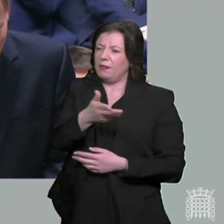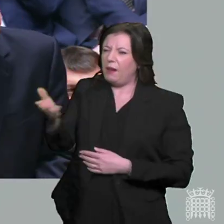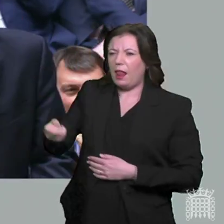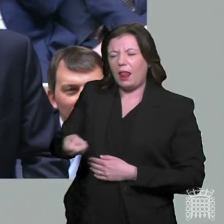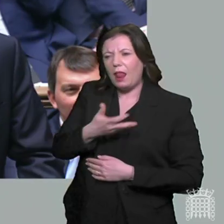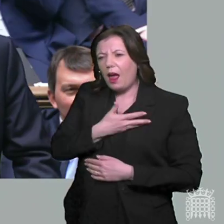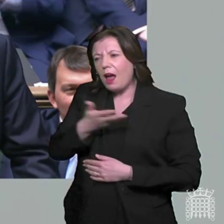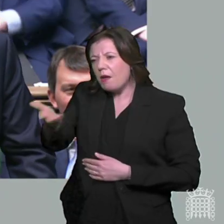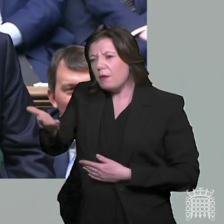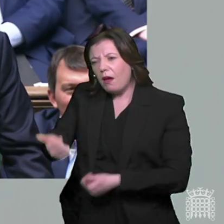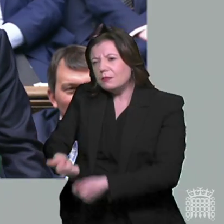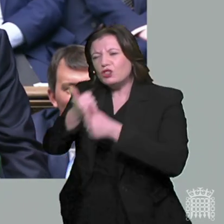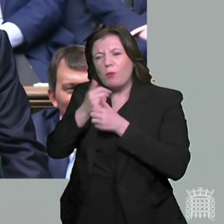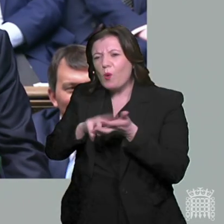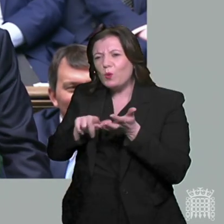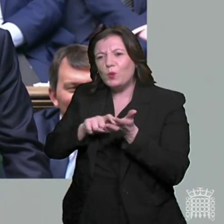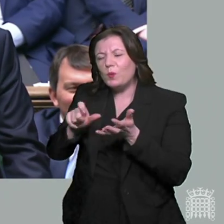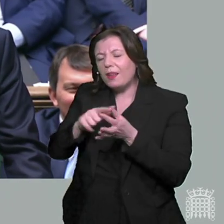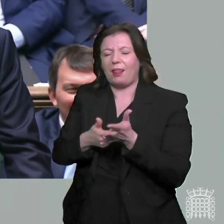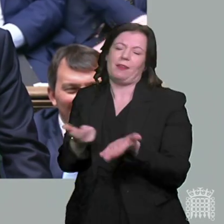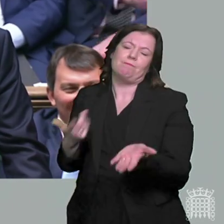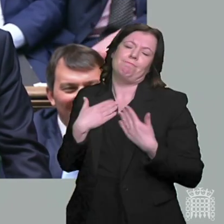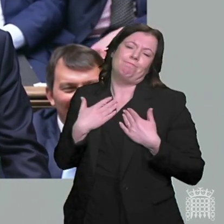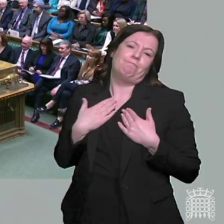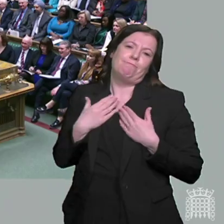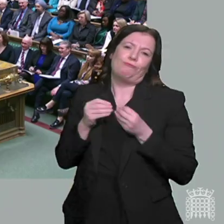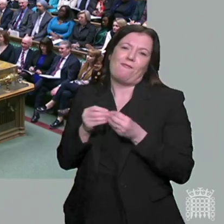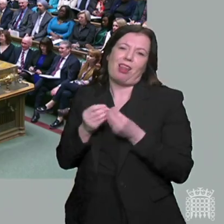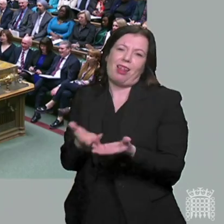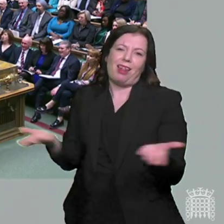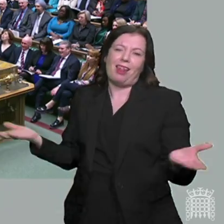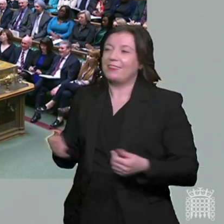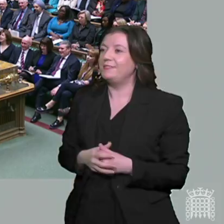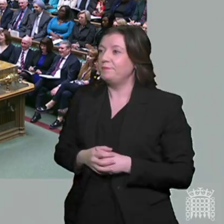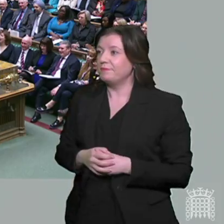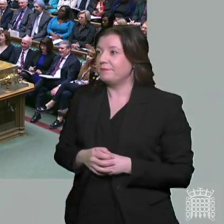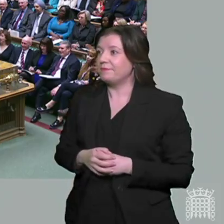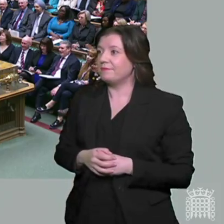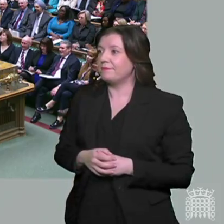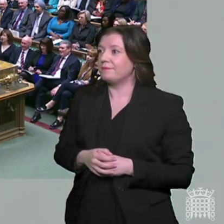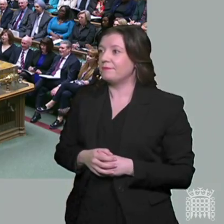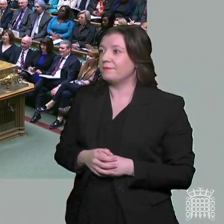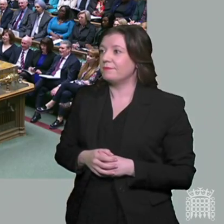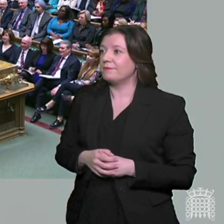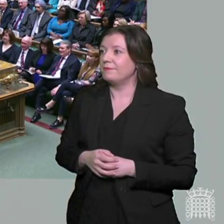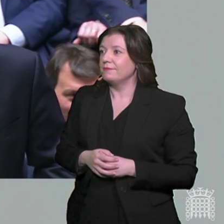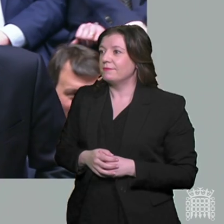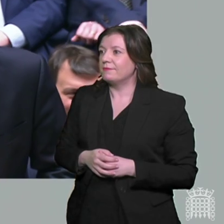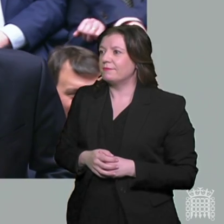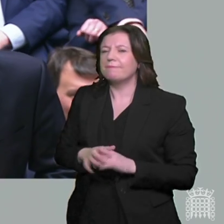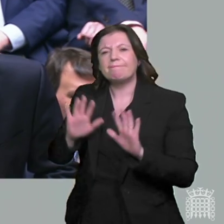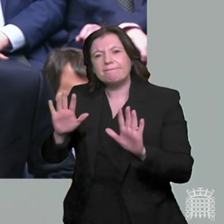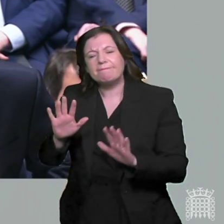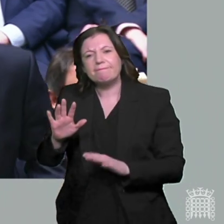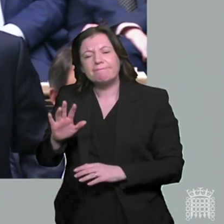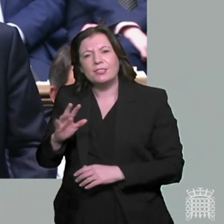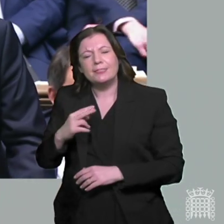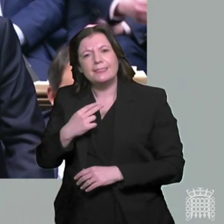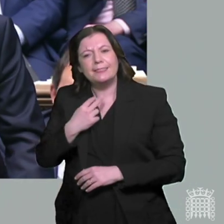It is just a shame that it never did any.